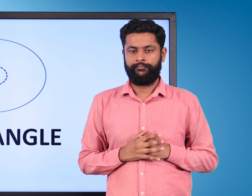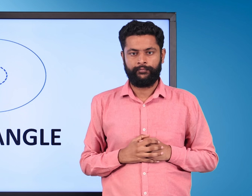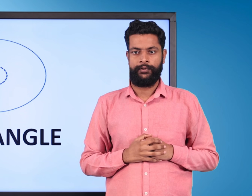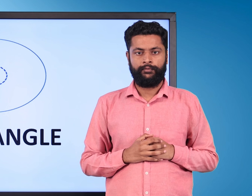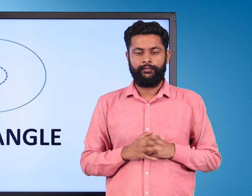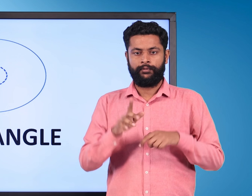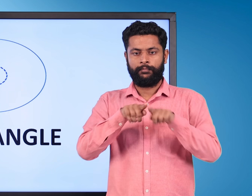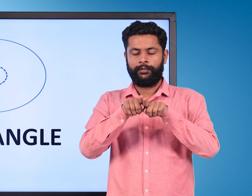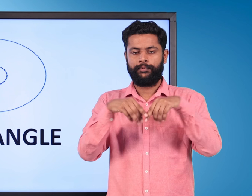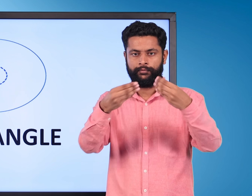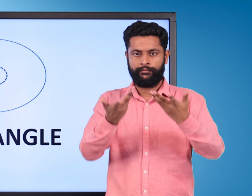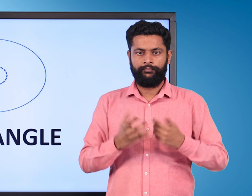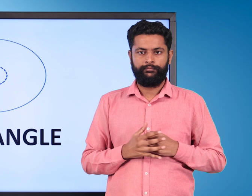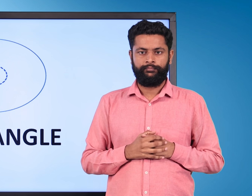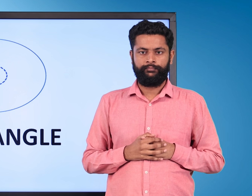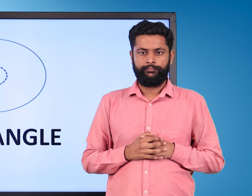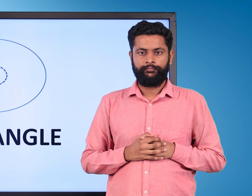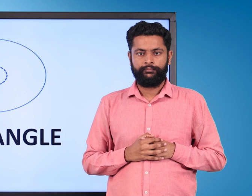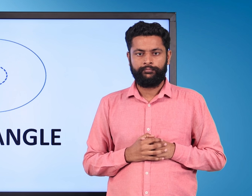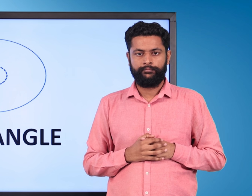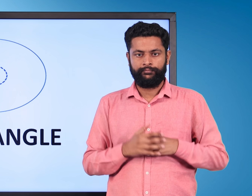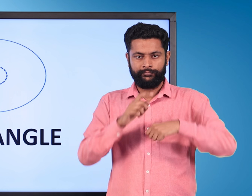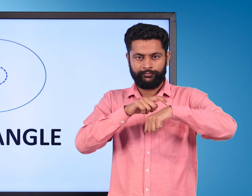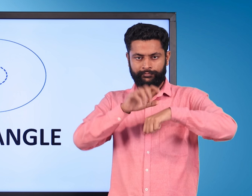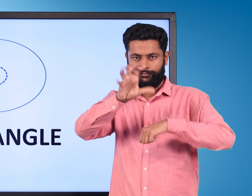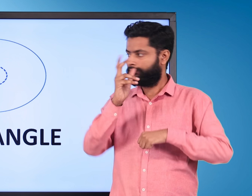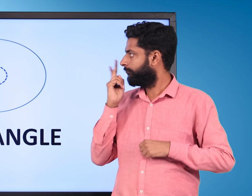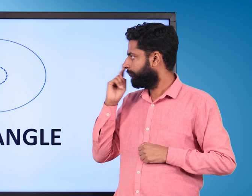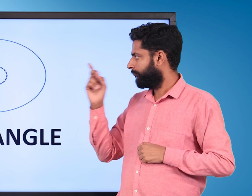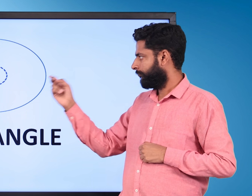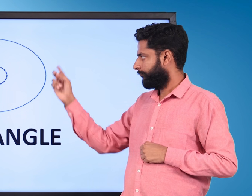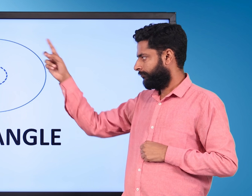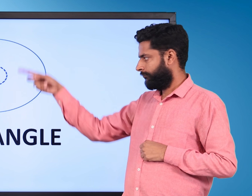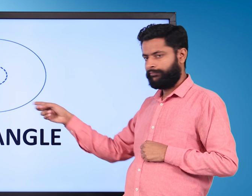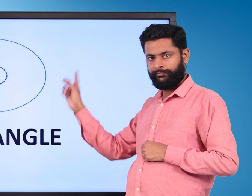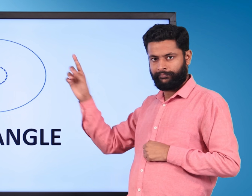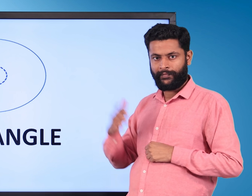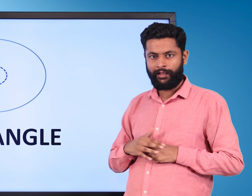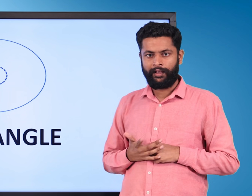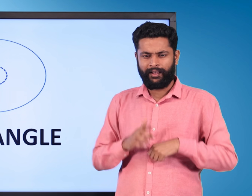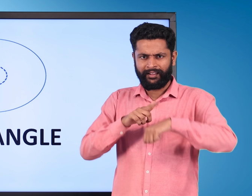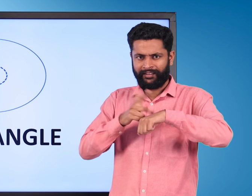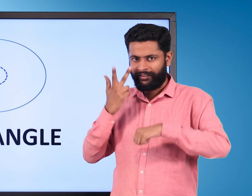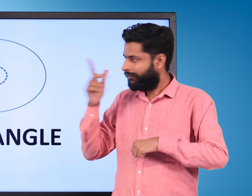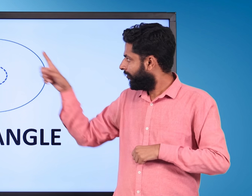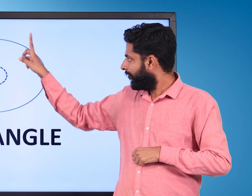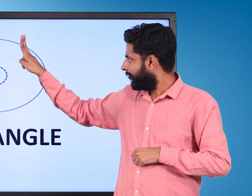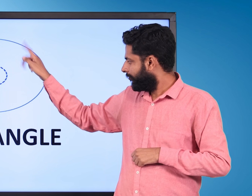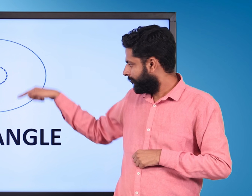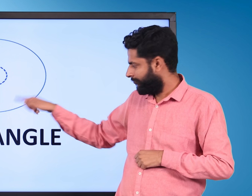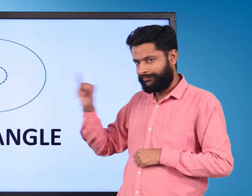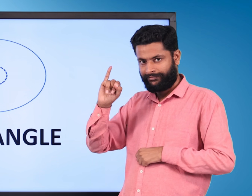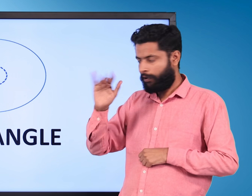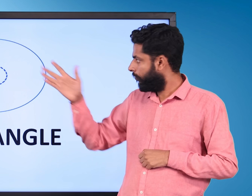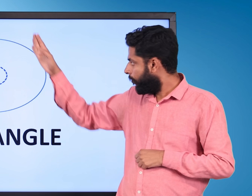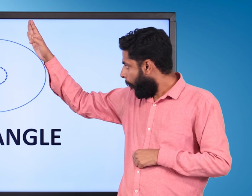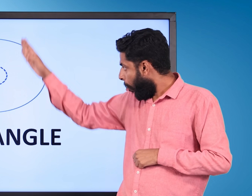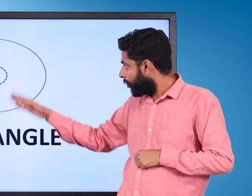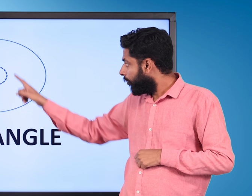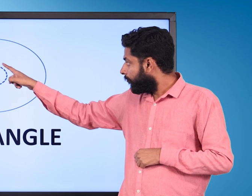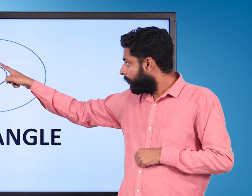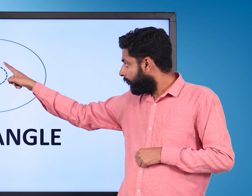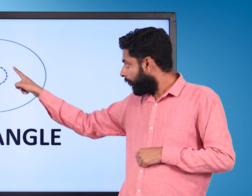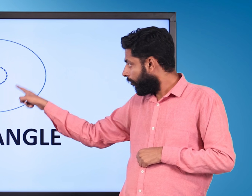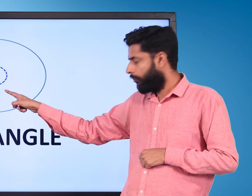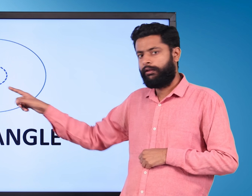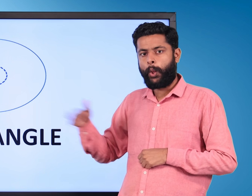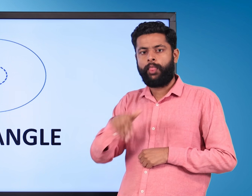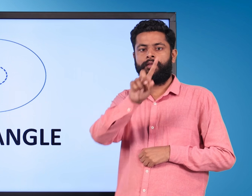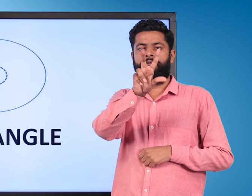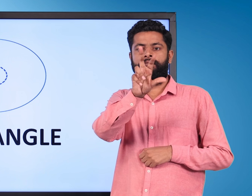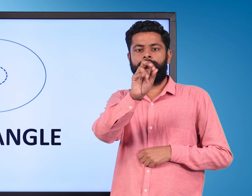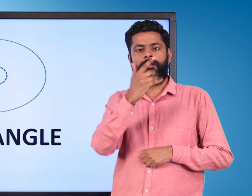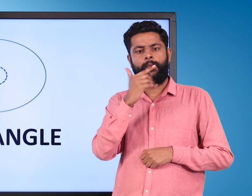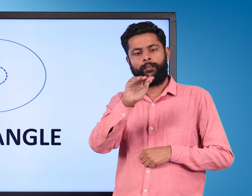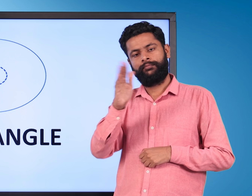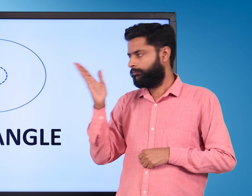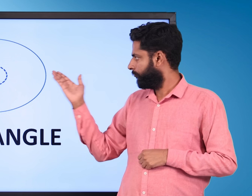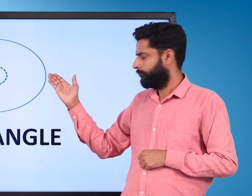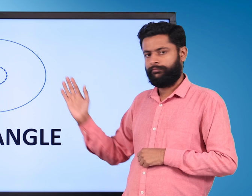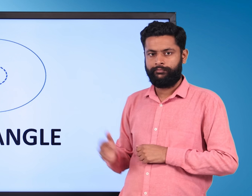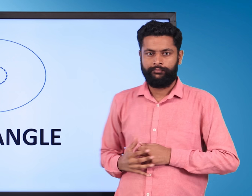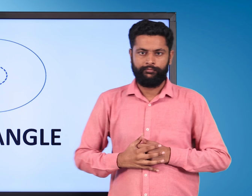For example, in a clock, when the hand moves from 12 to 6, it makes a 180 degree turn.